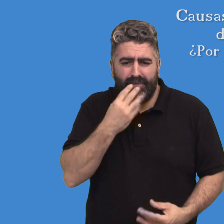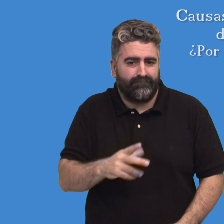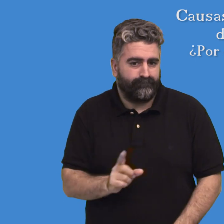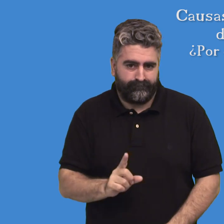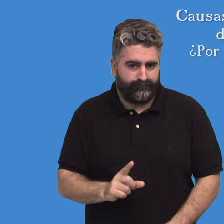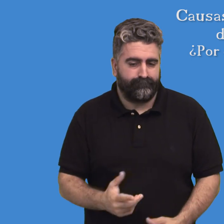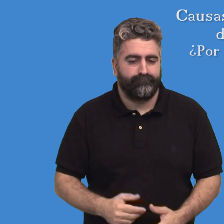no